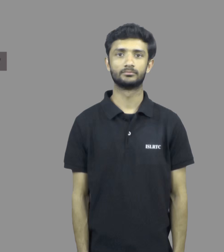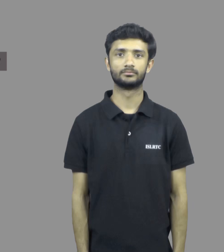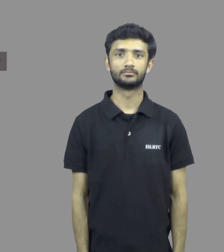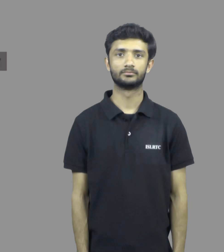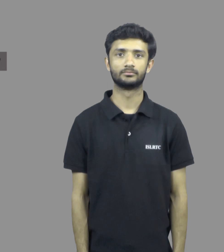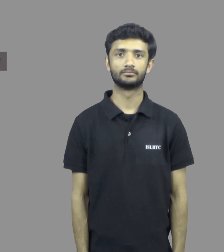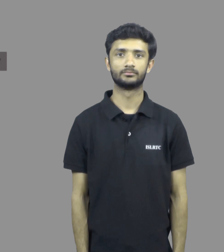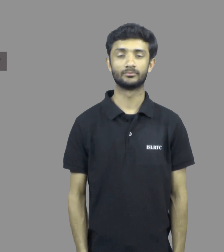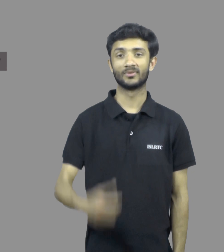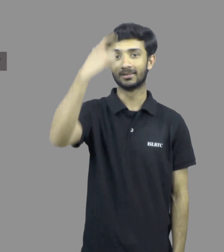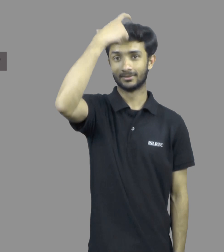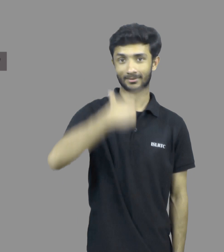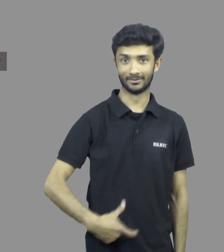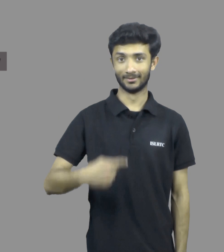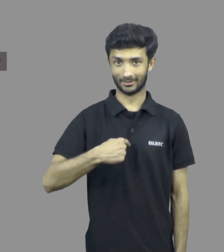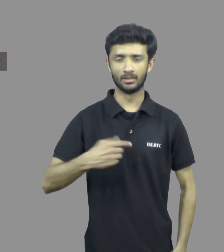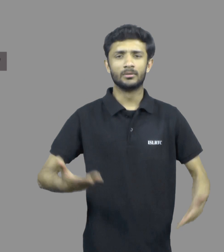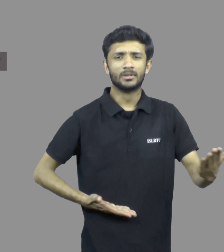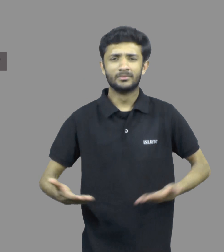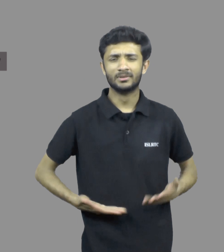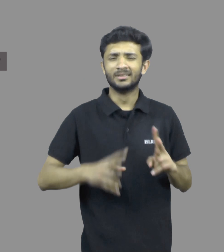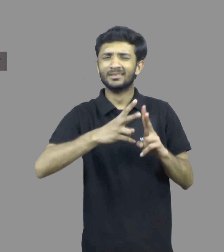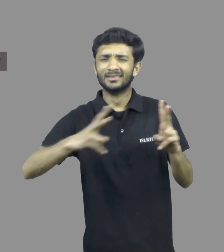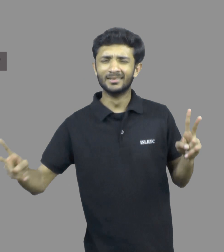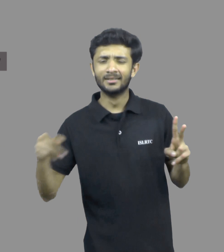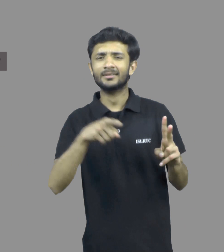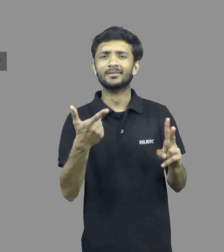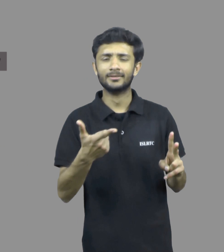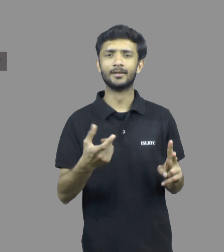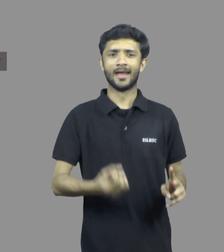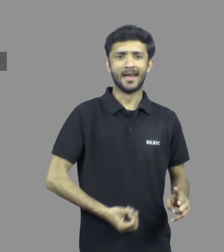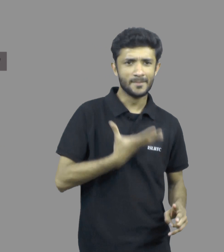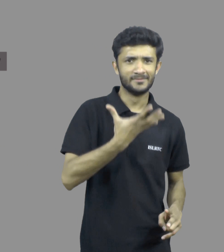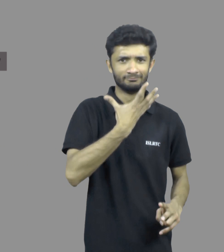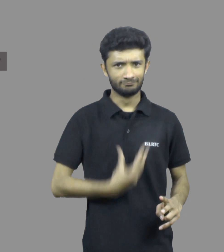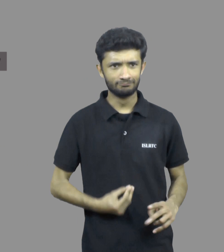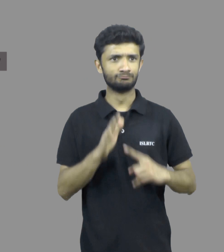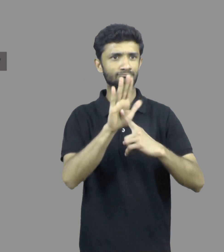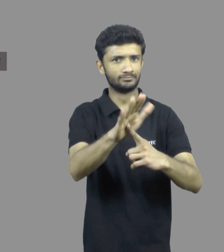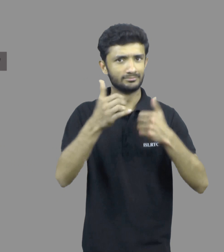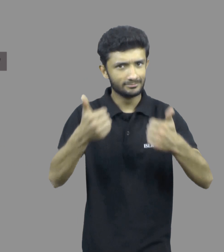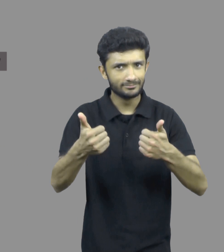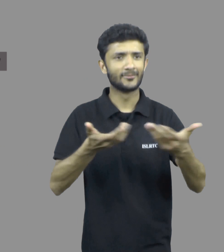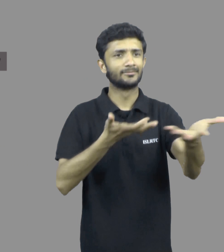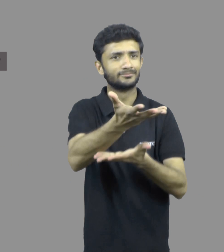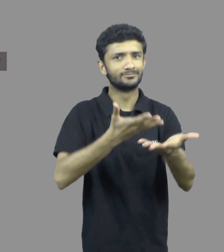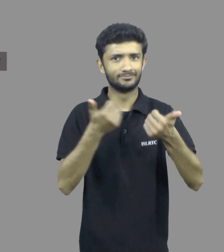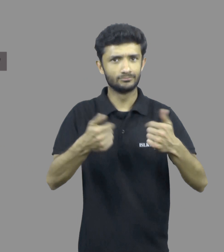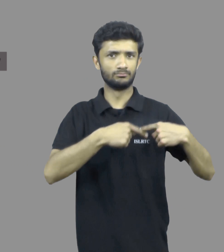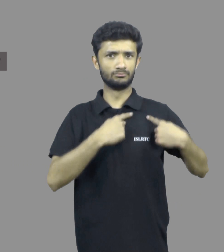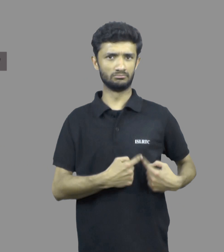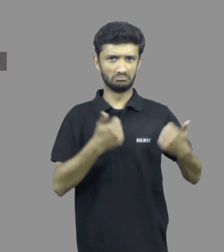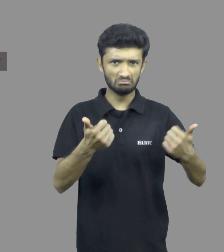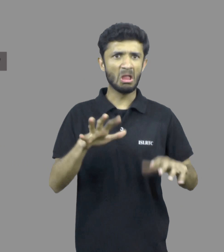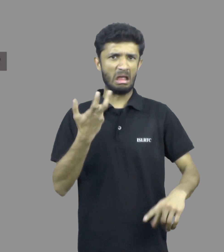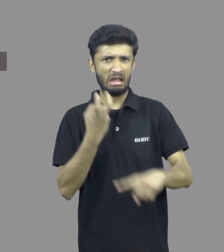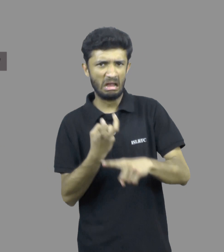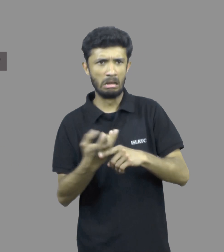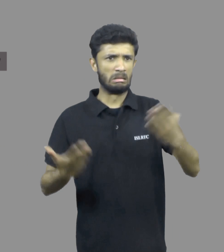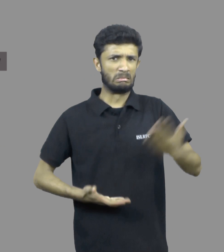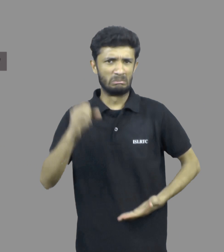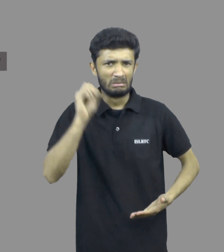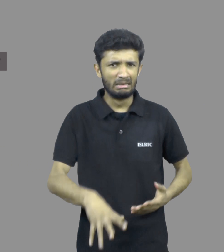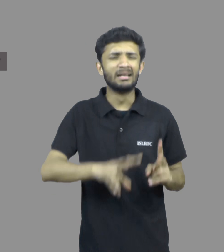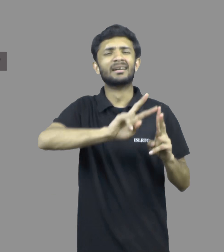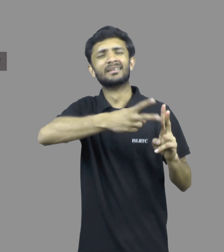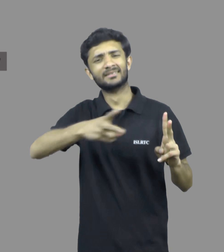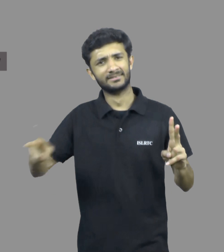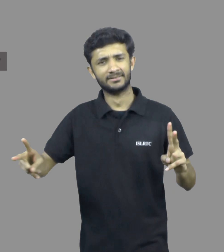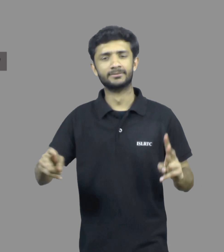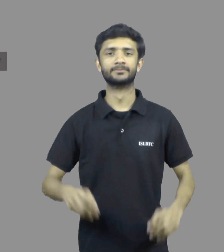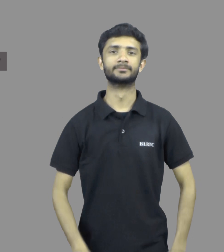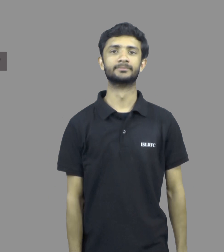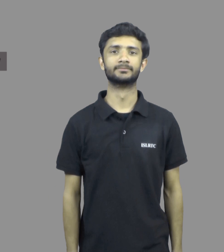Personality